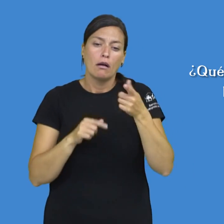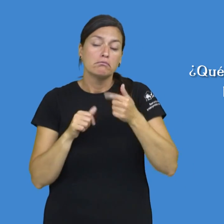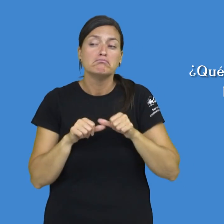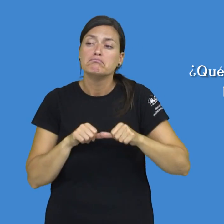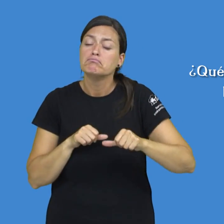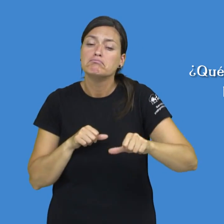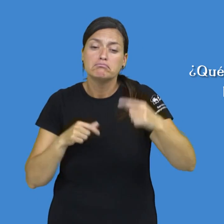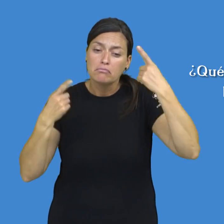a partir de